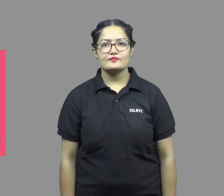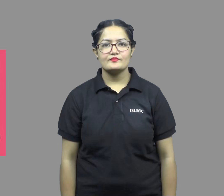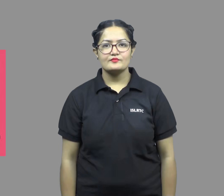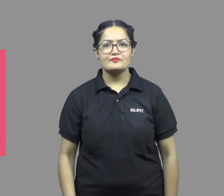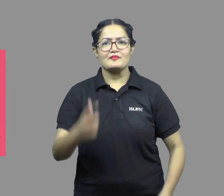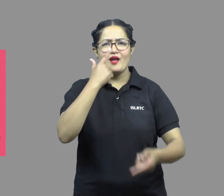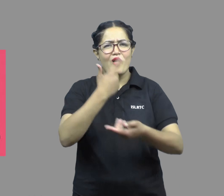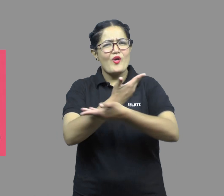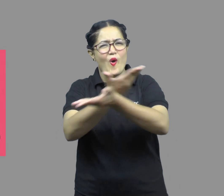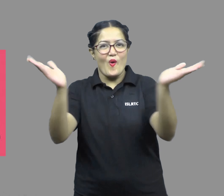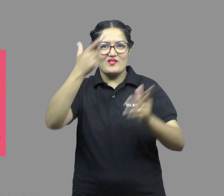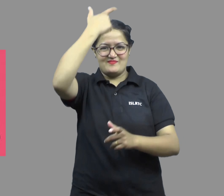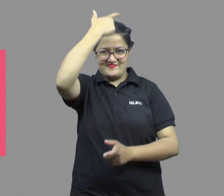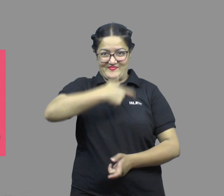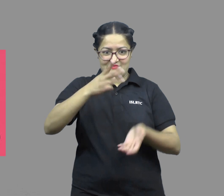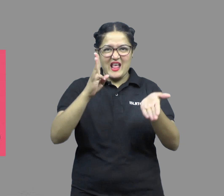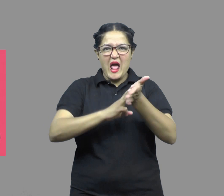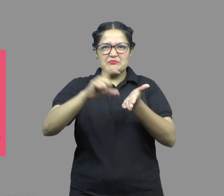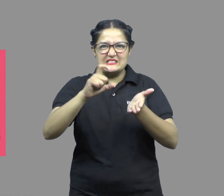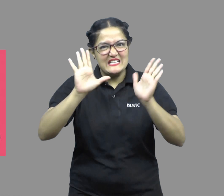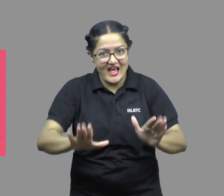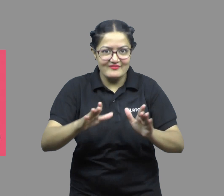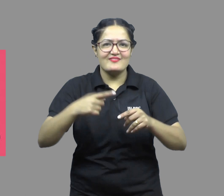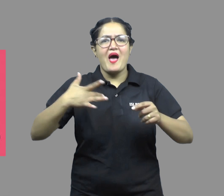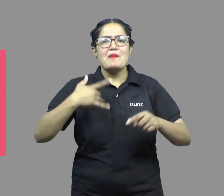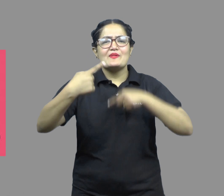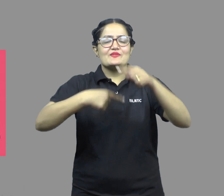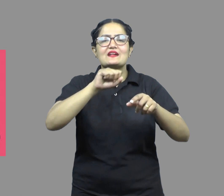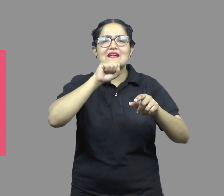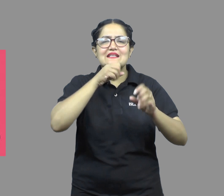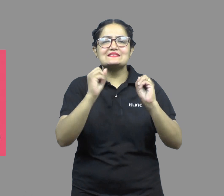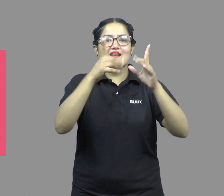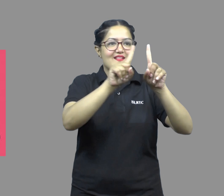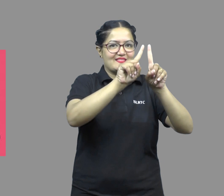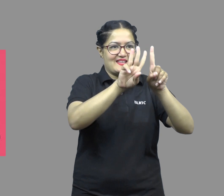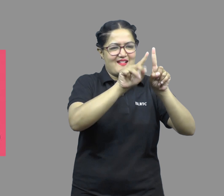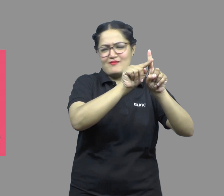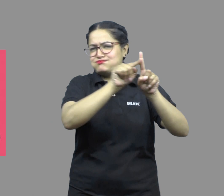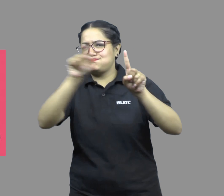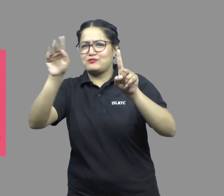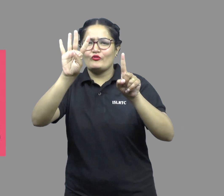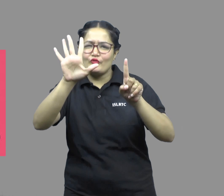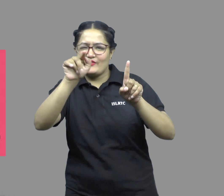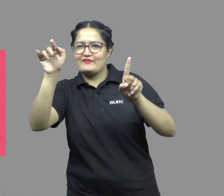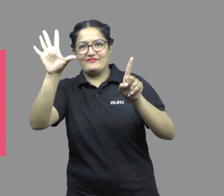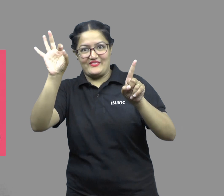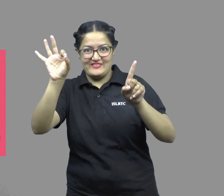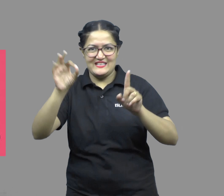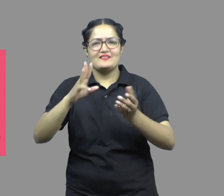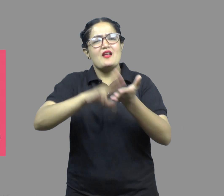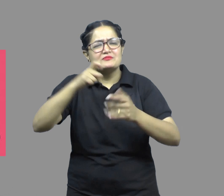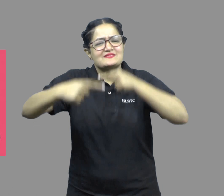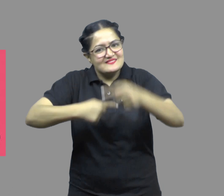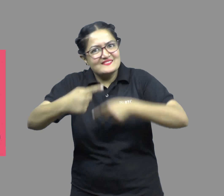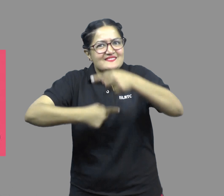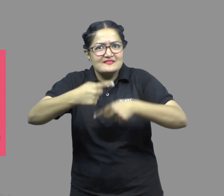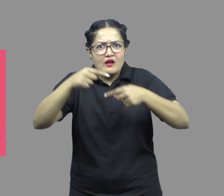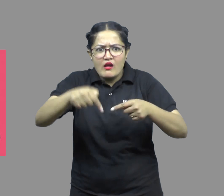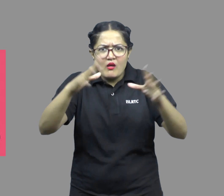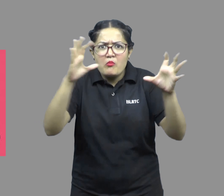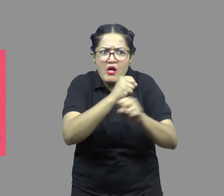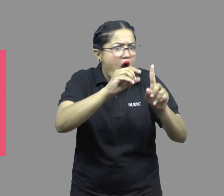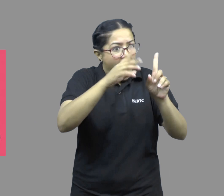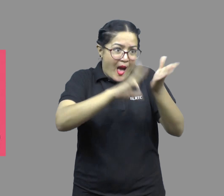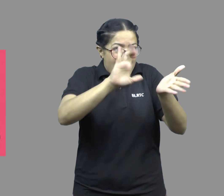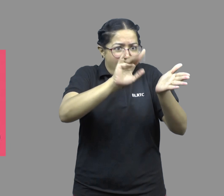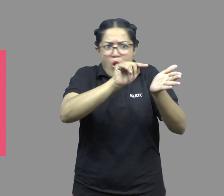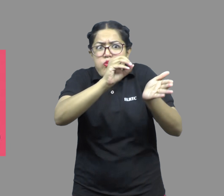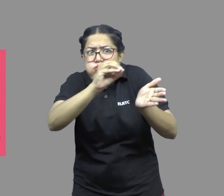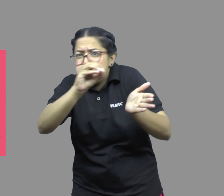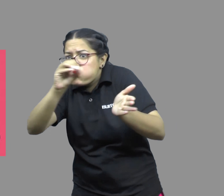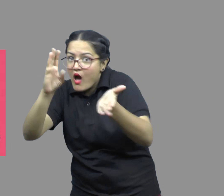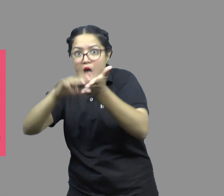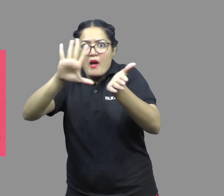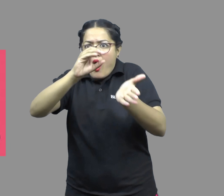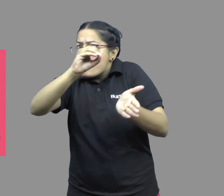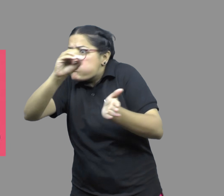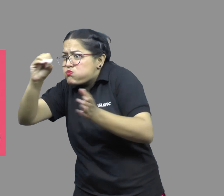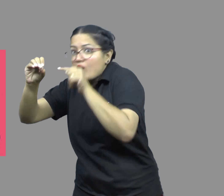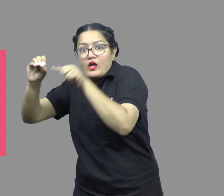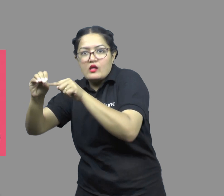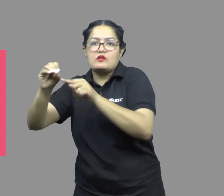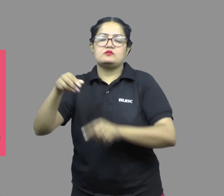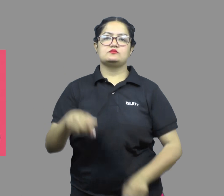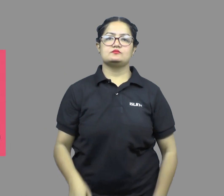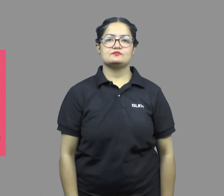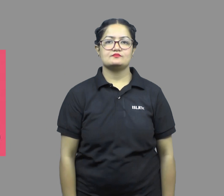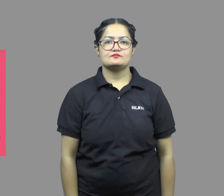Amenorrhea